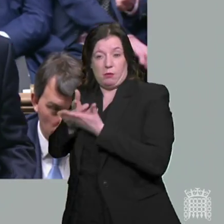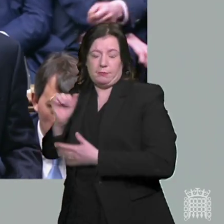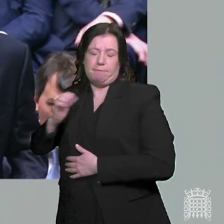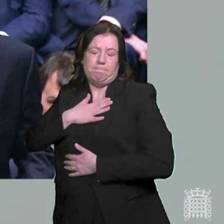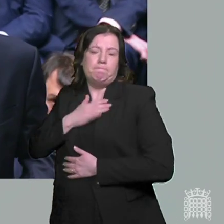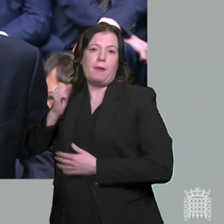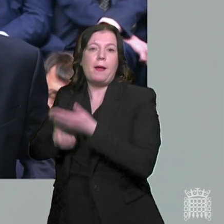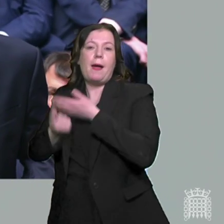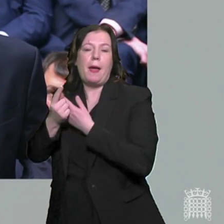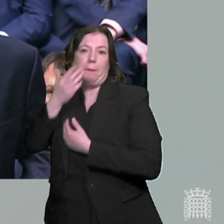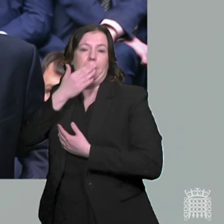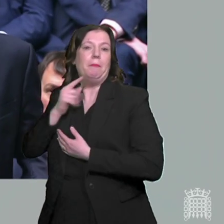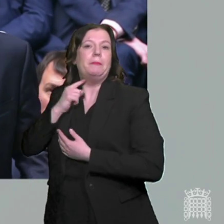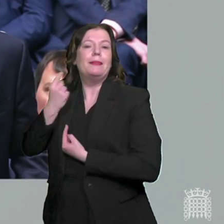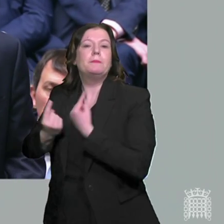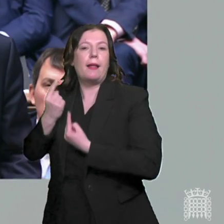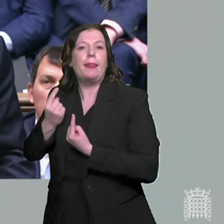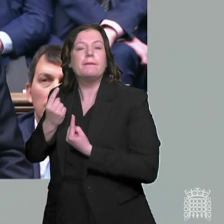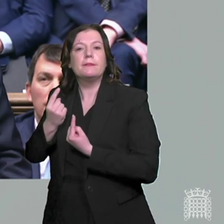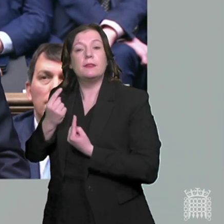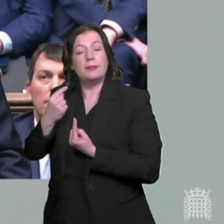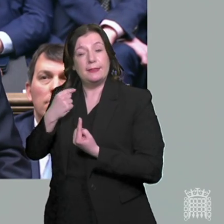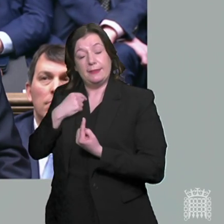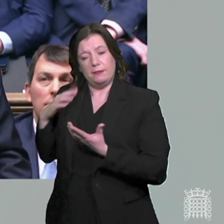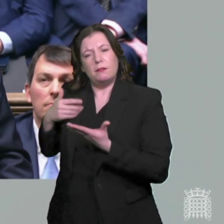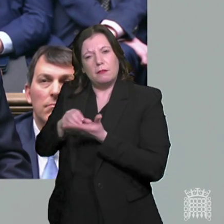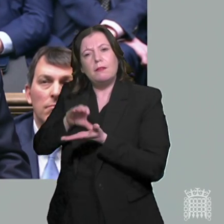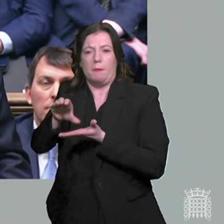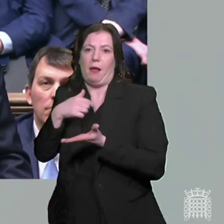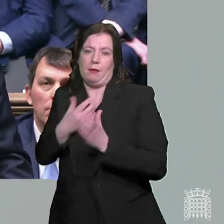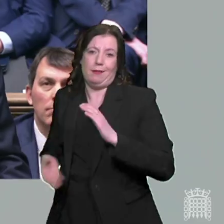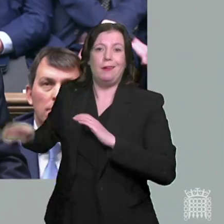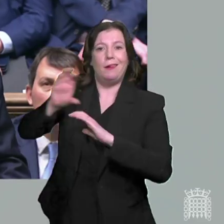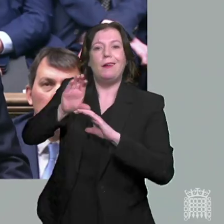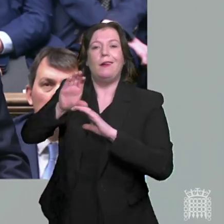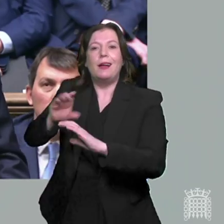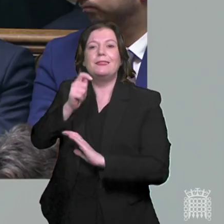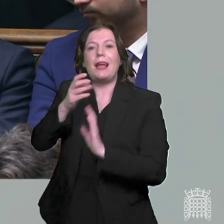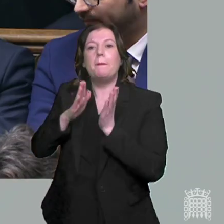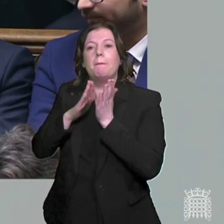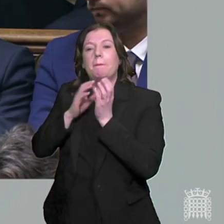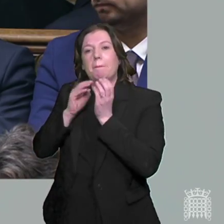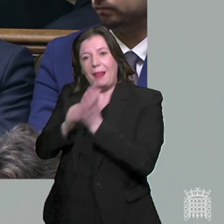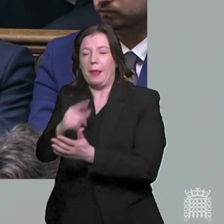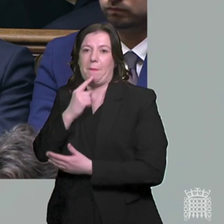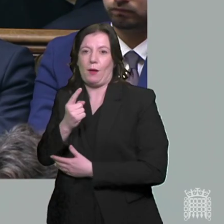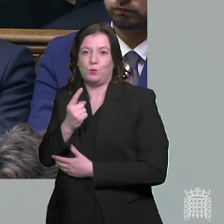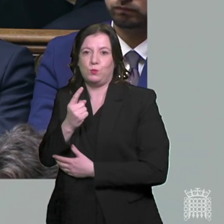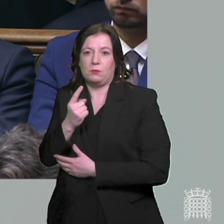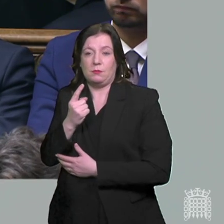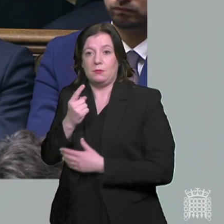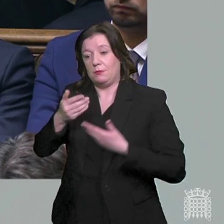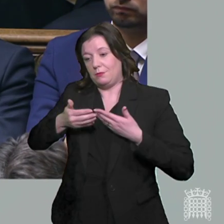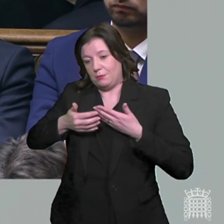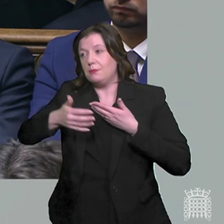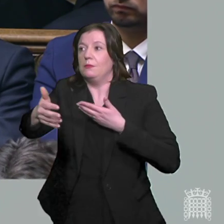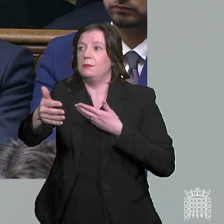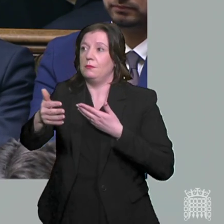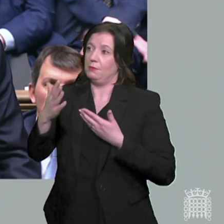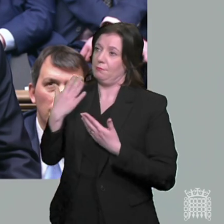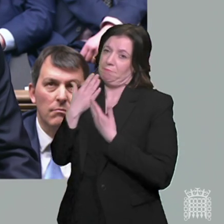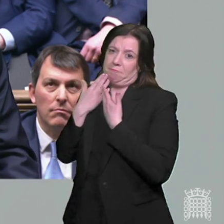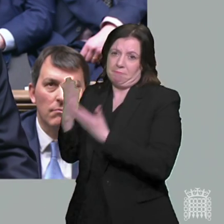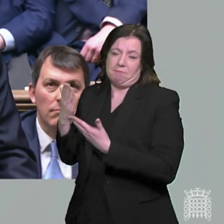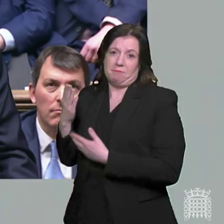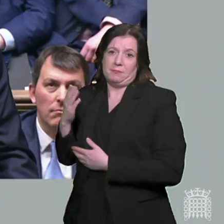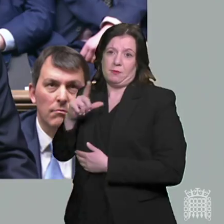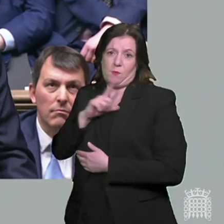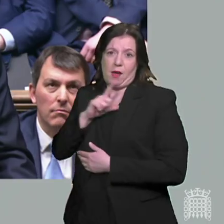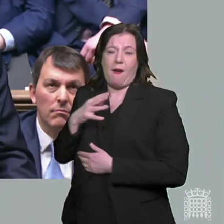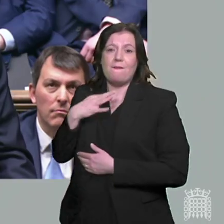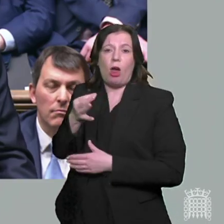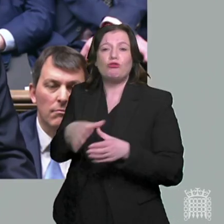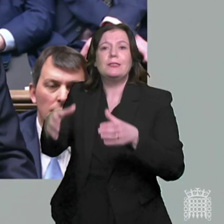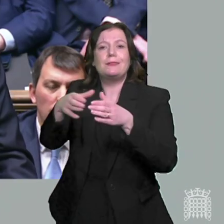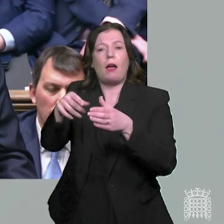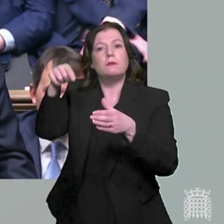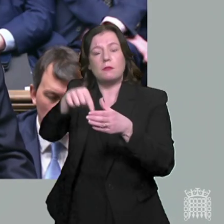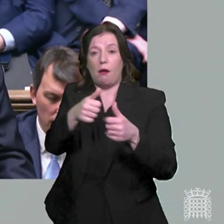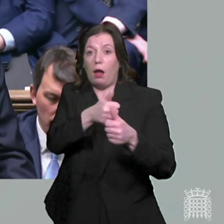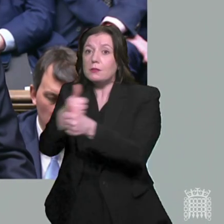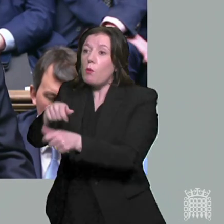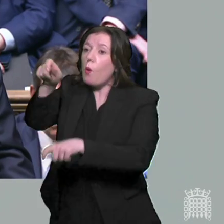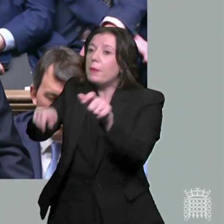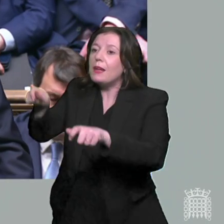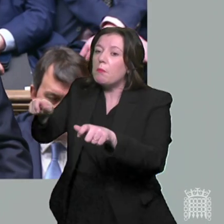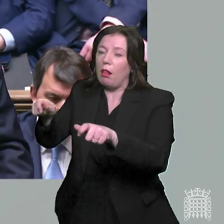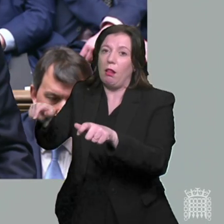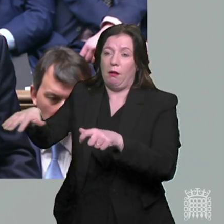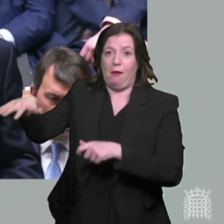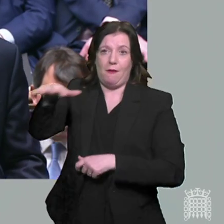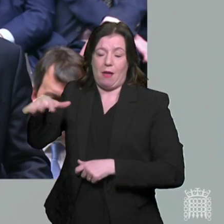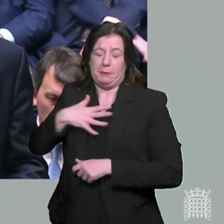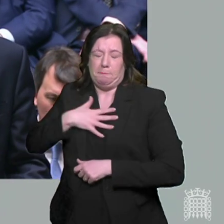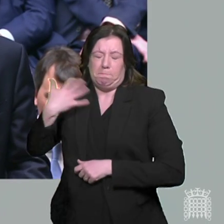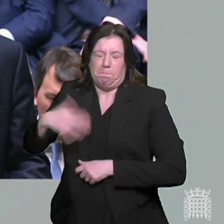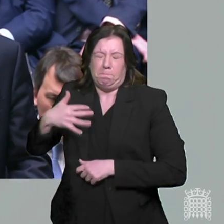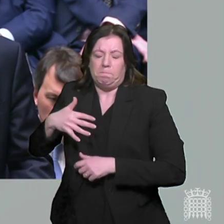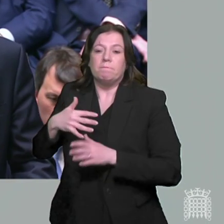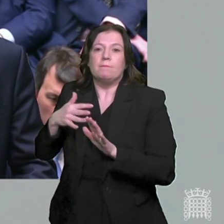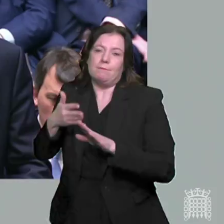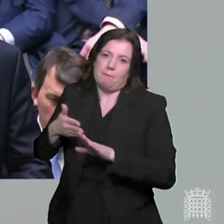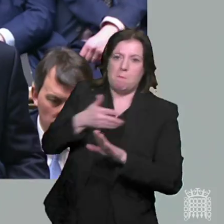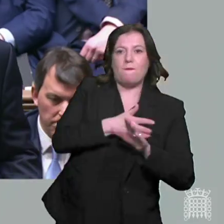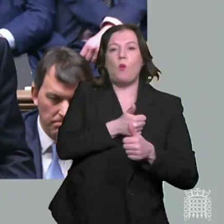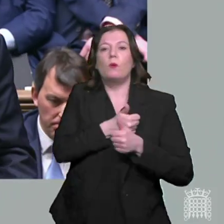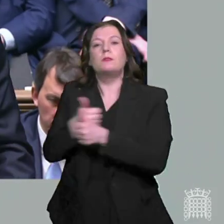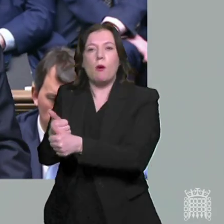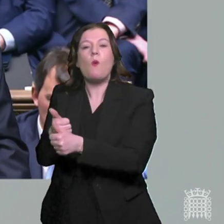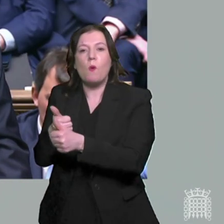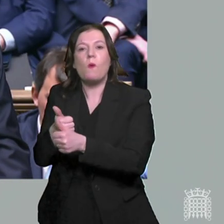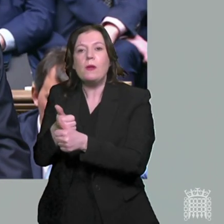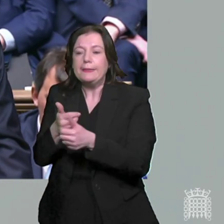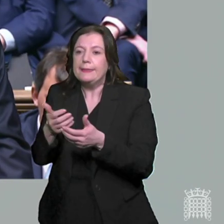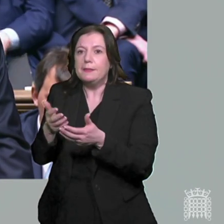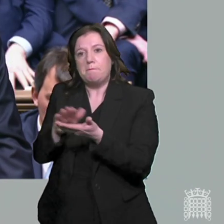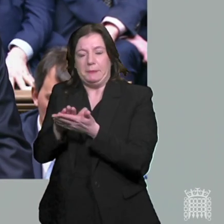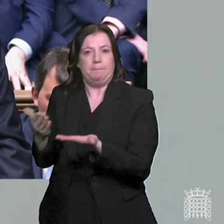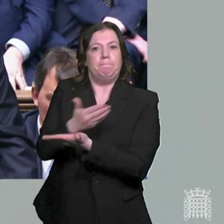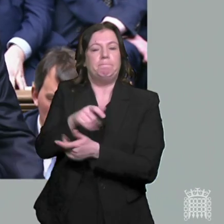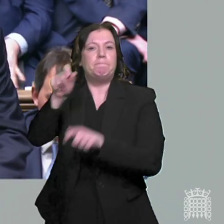We already invest a lot in this area, but I will assign an extra £10 million over the next two years—nearly a million pounds for every year that he has been in Parliament—to help the voluntary sector play an even bigger role in stopping more families experiencing that intolerable heartache.